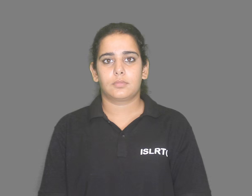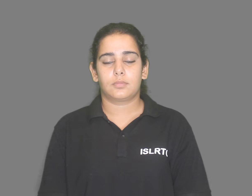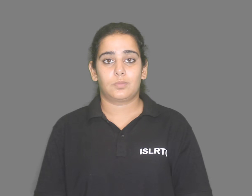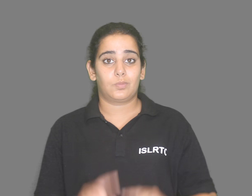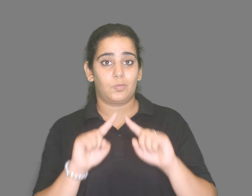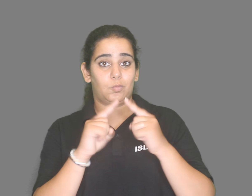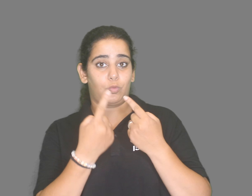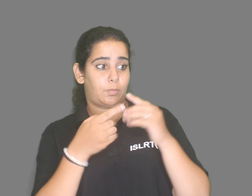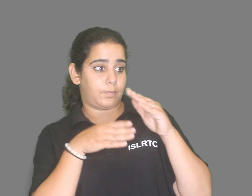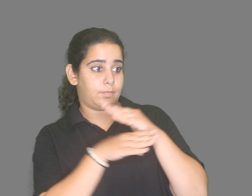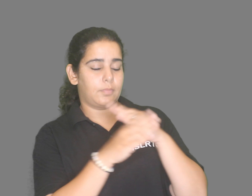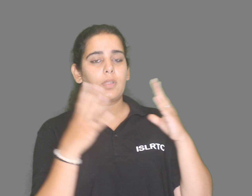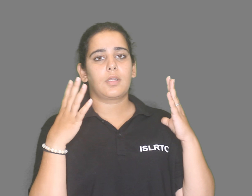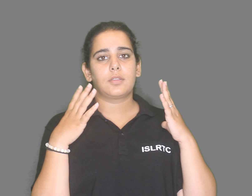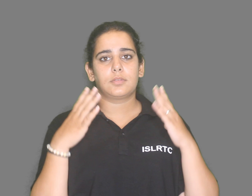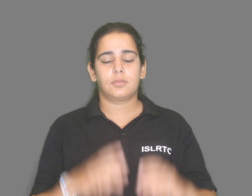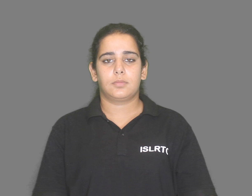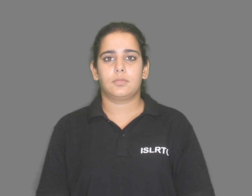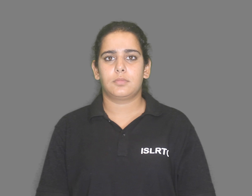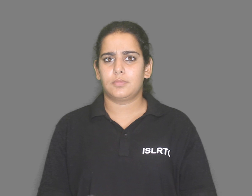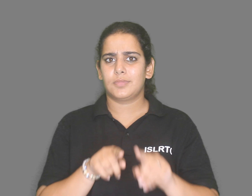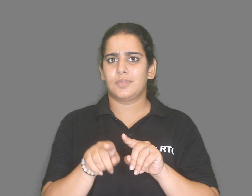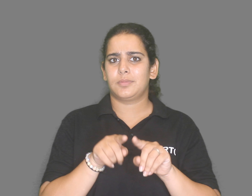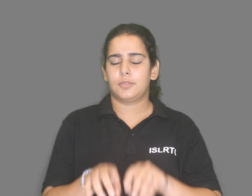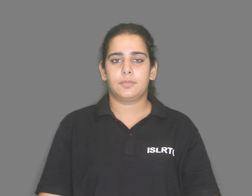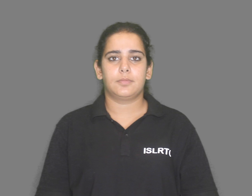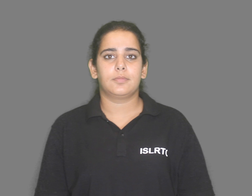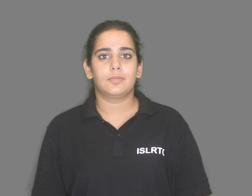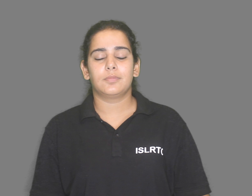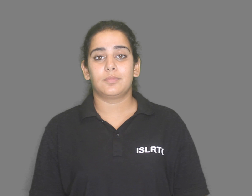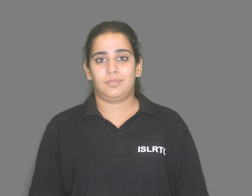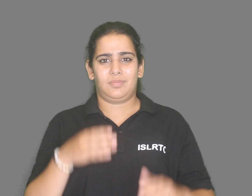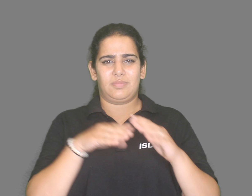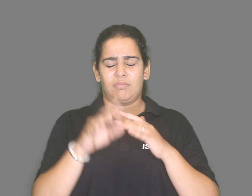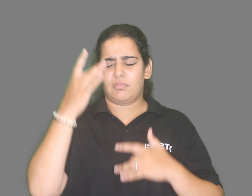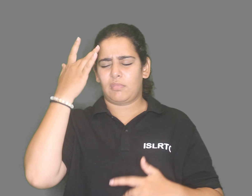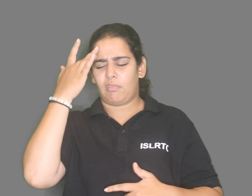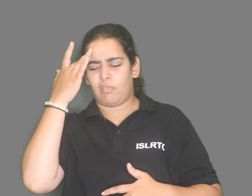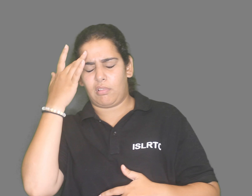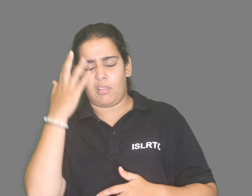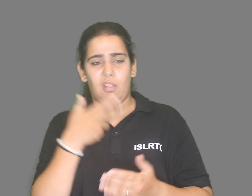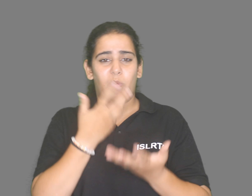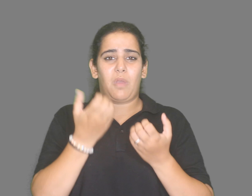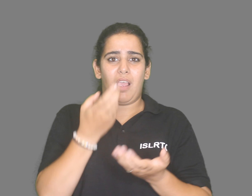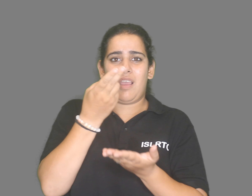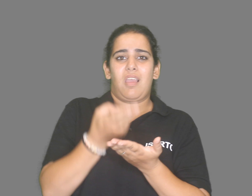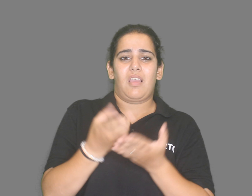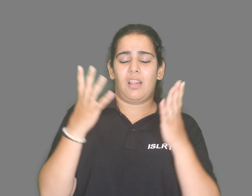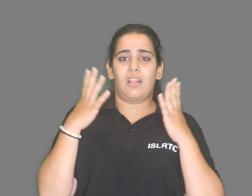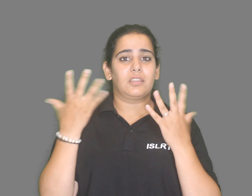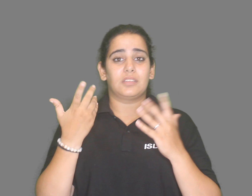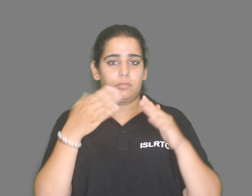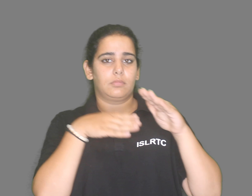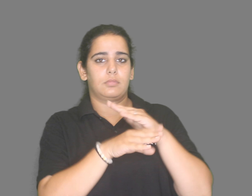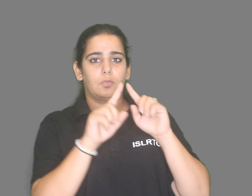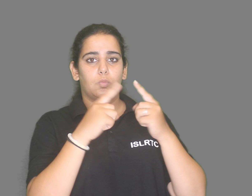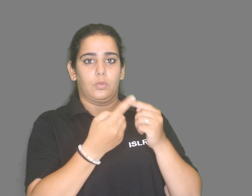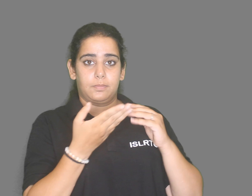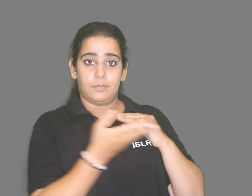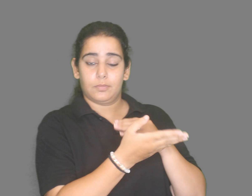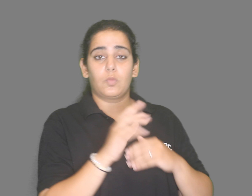Restroom A room in a public building for people to relax or recover in